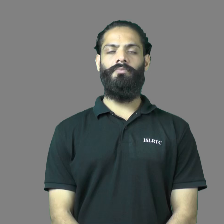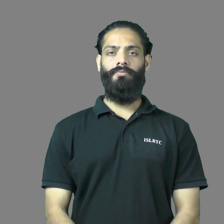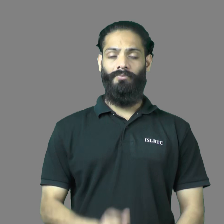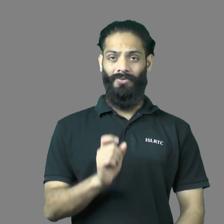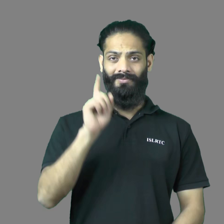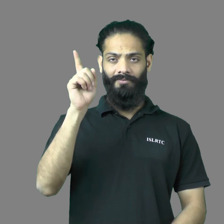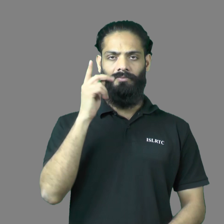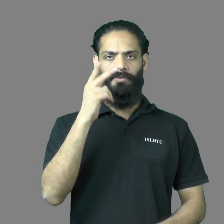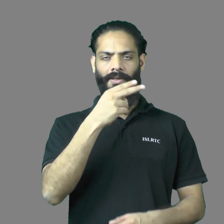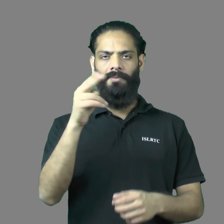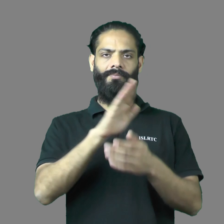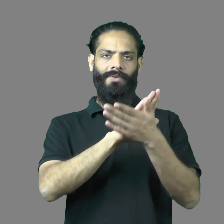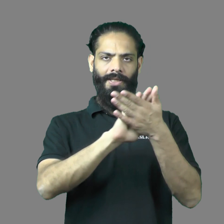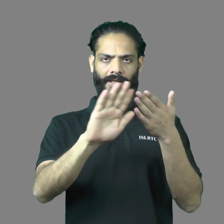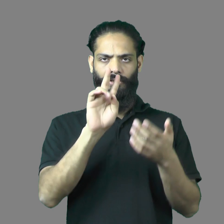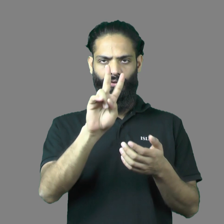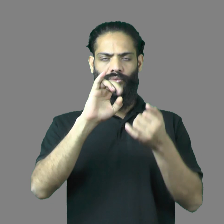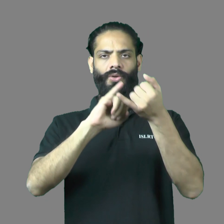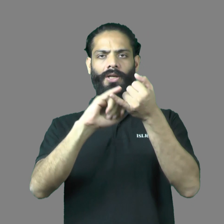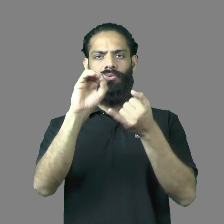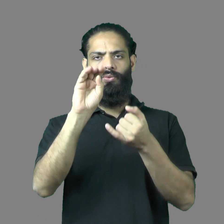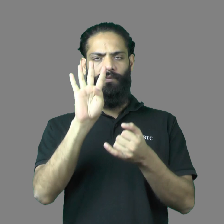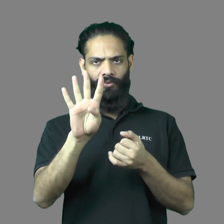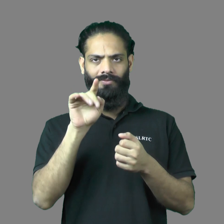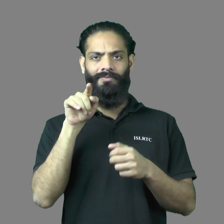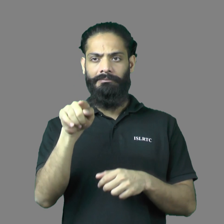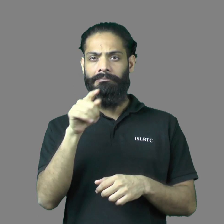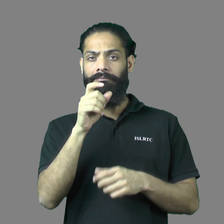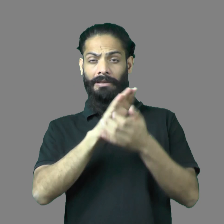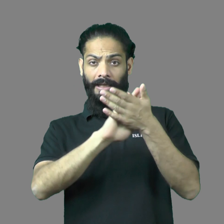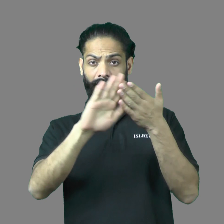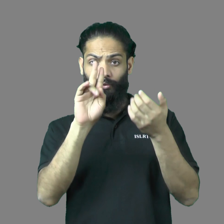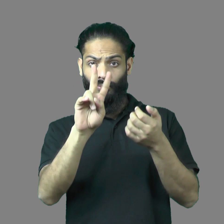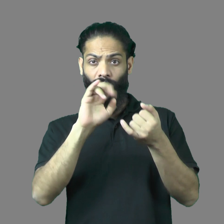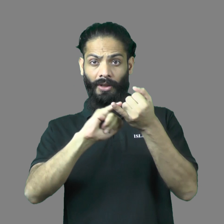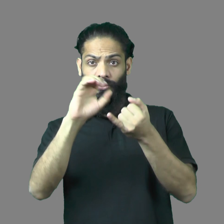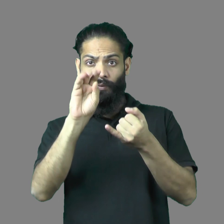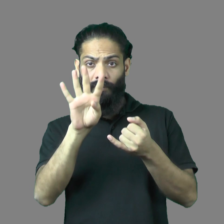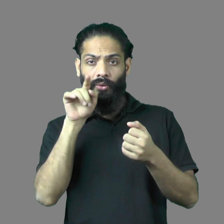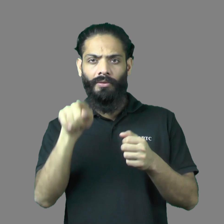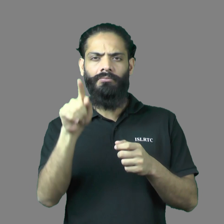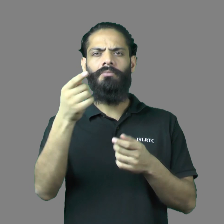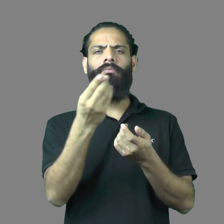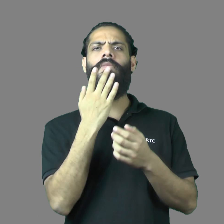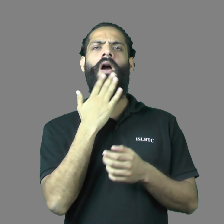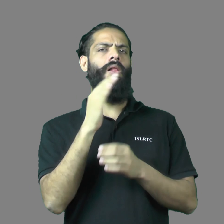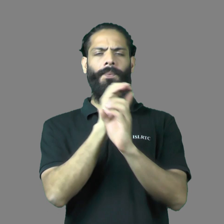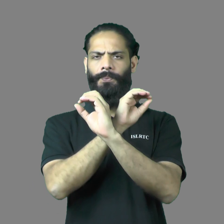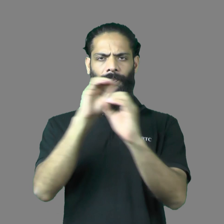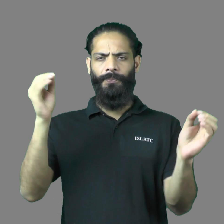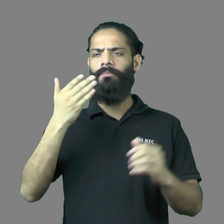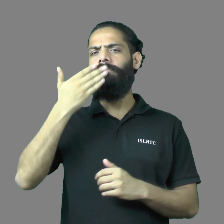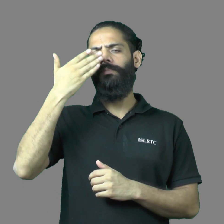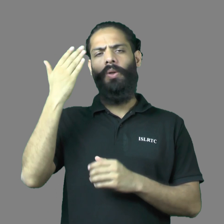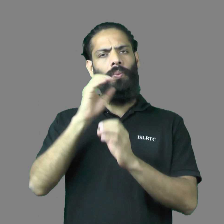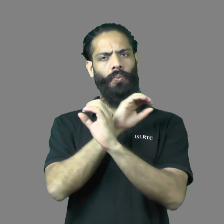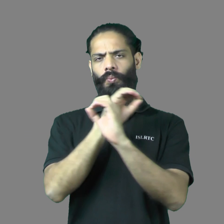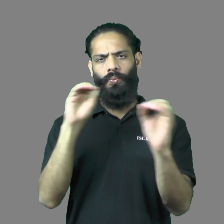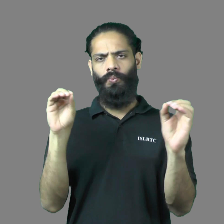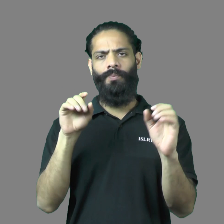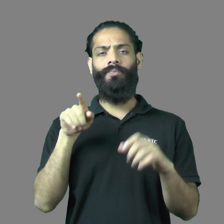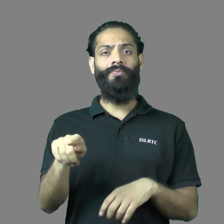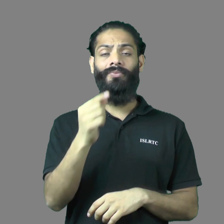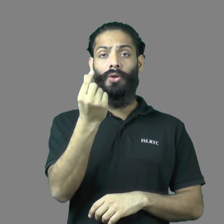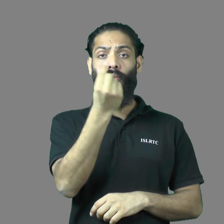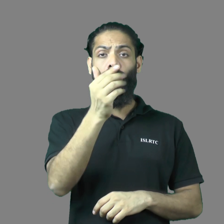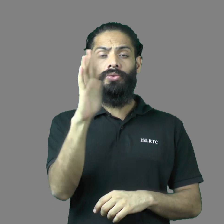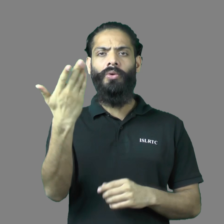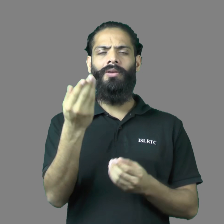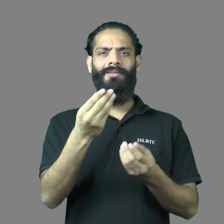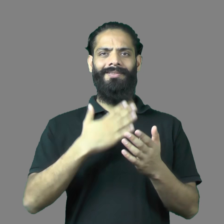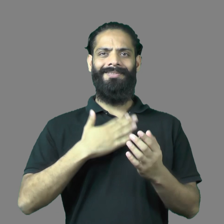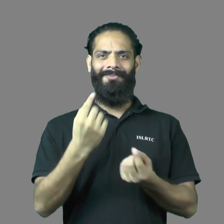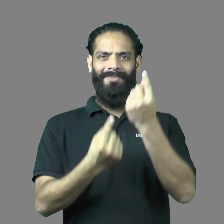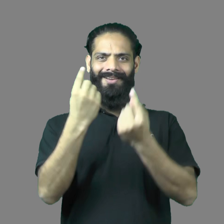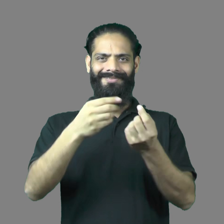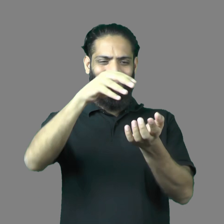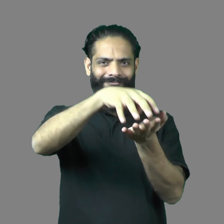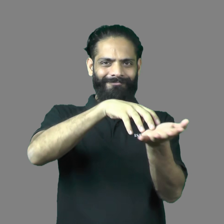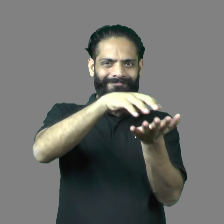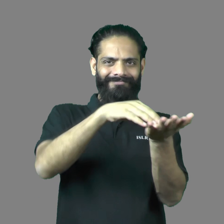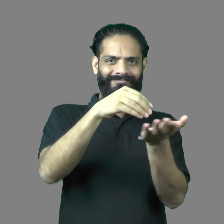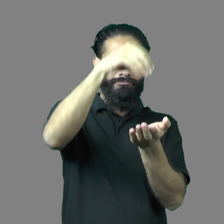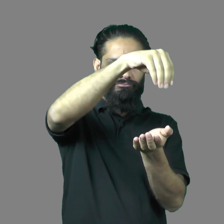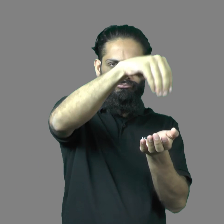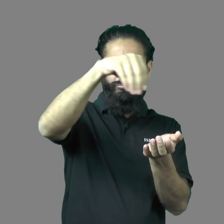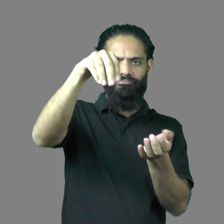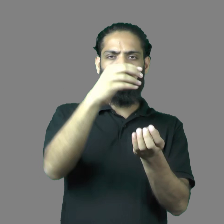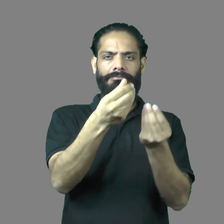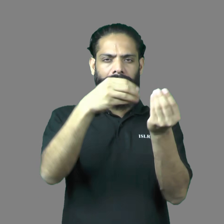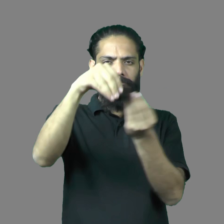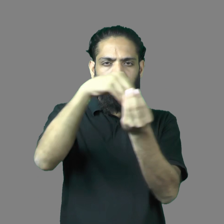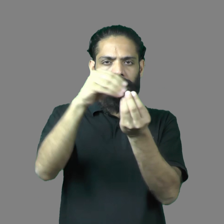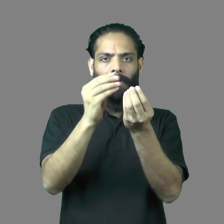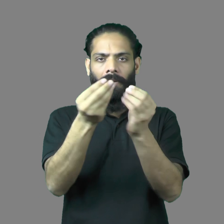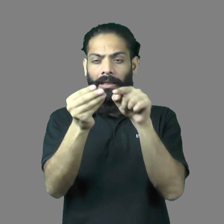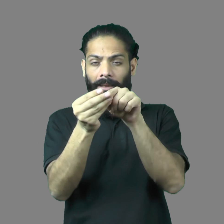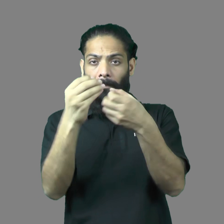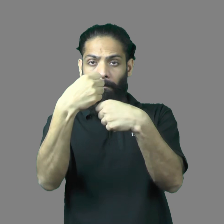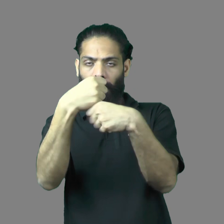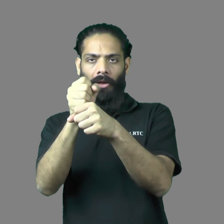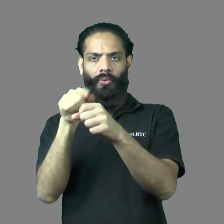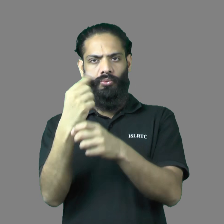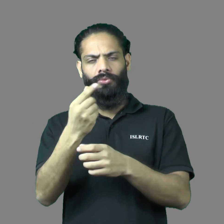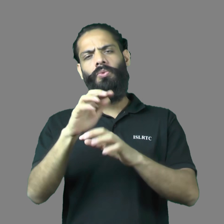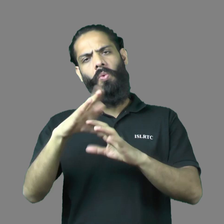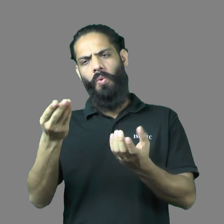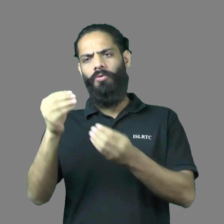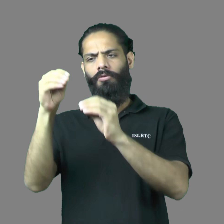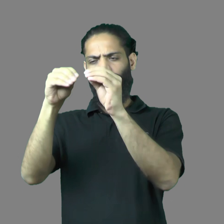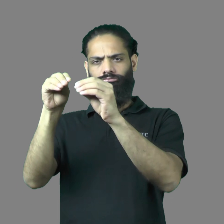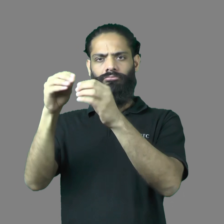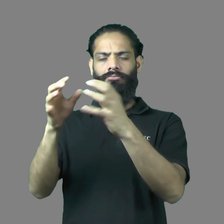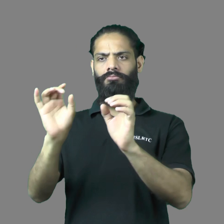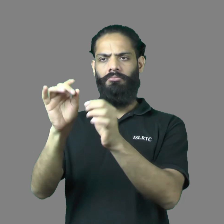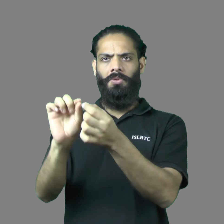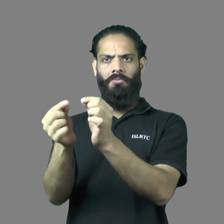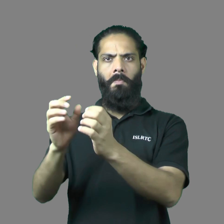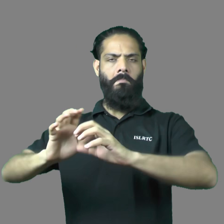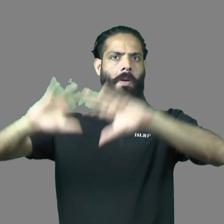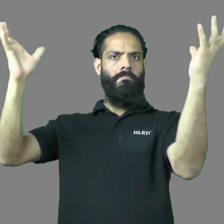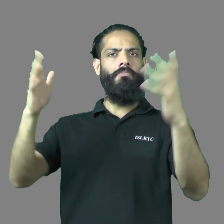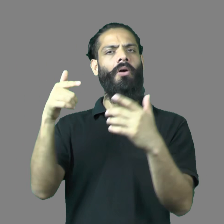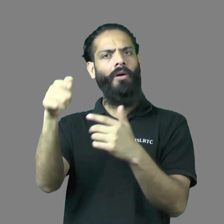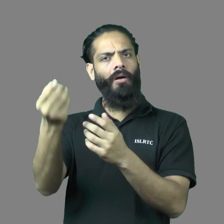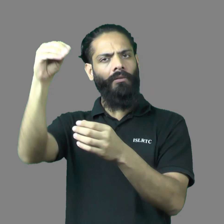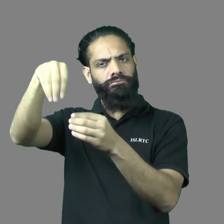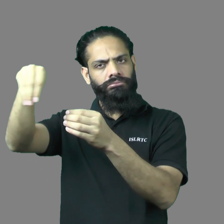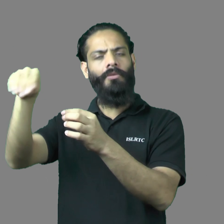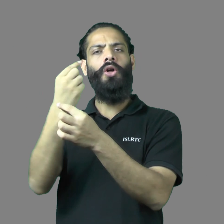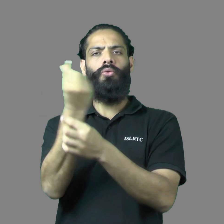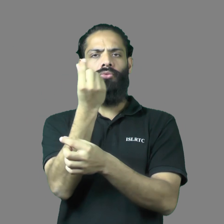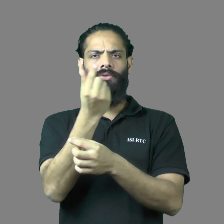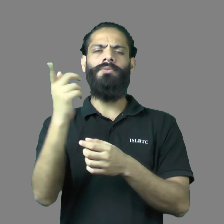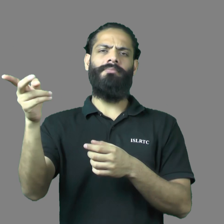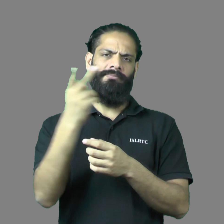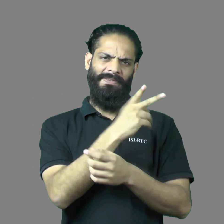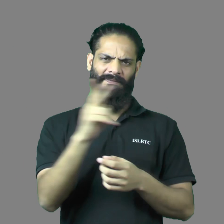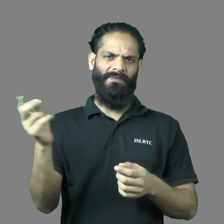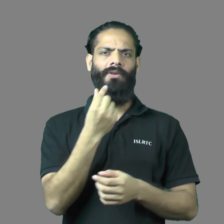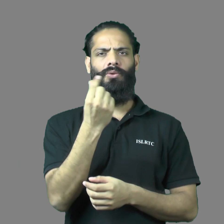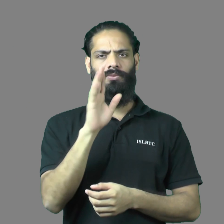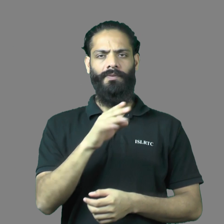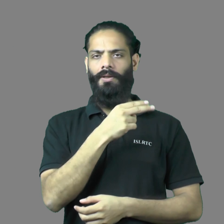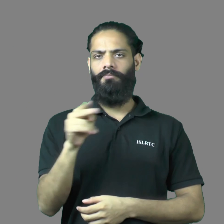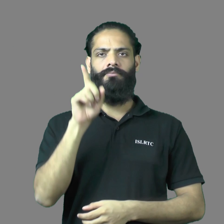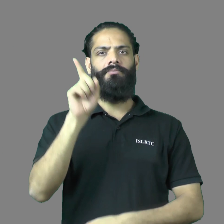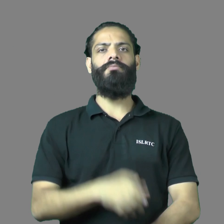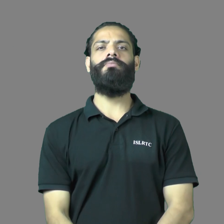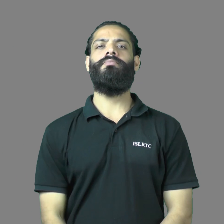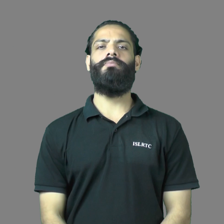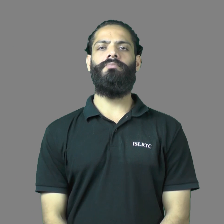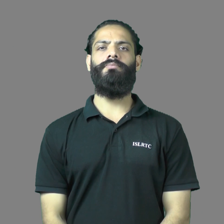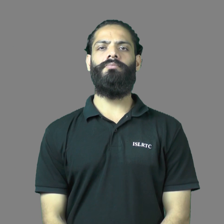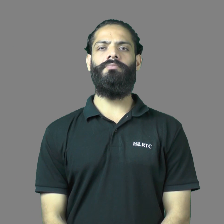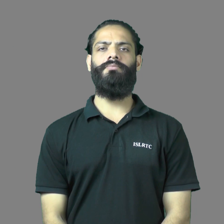Sulphuric Acid (H2so4)